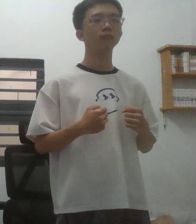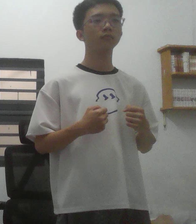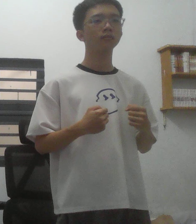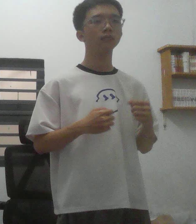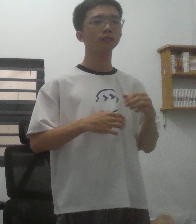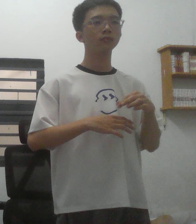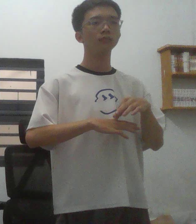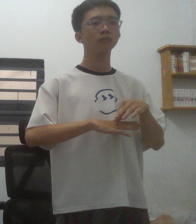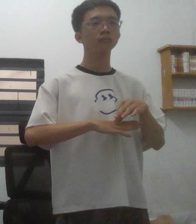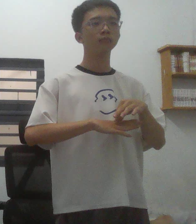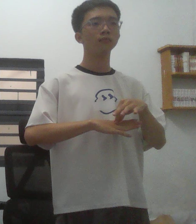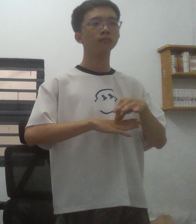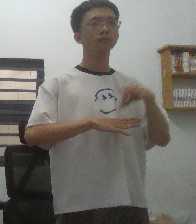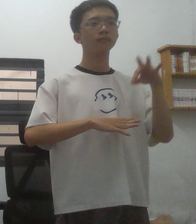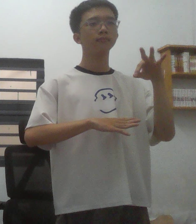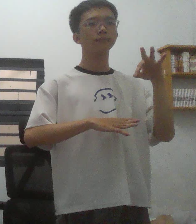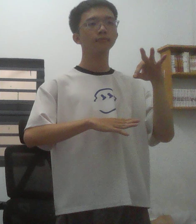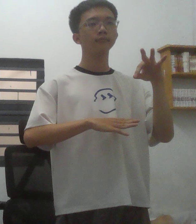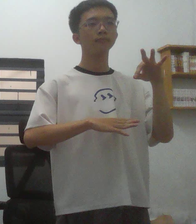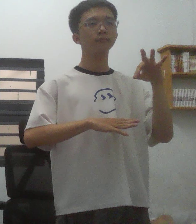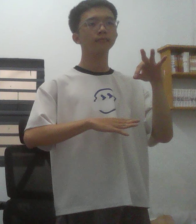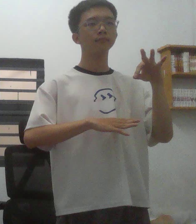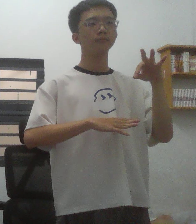tuan